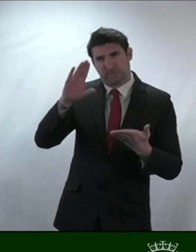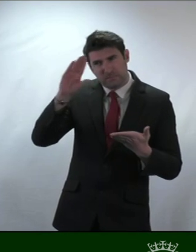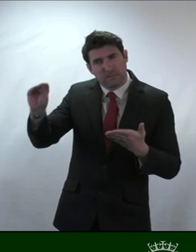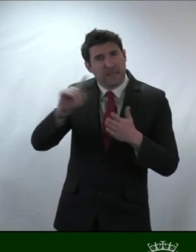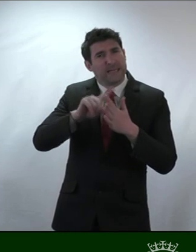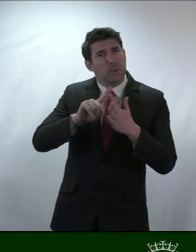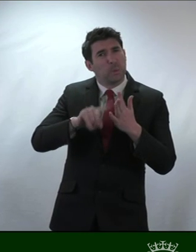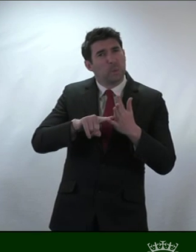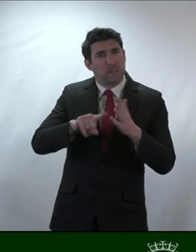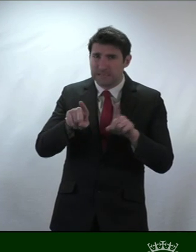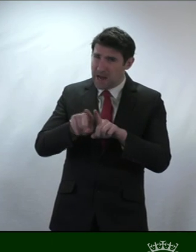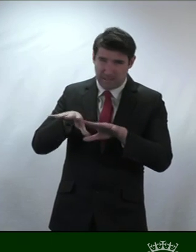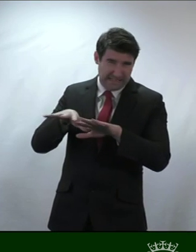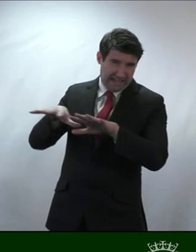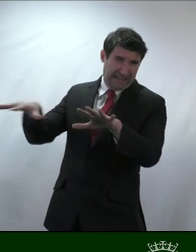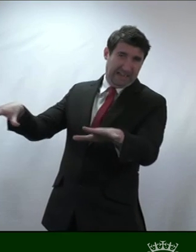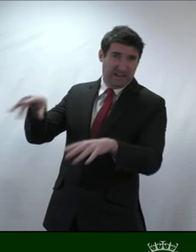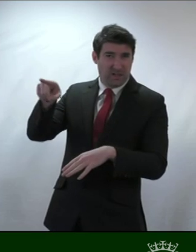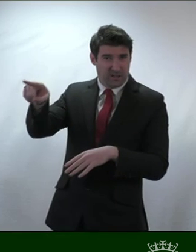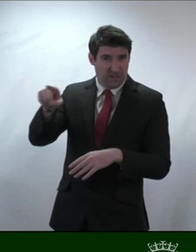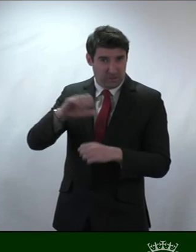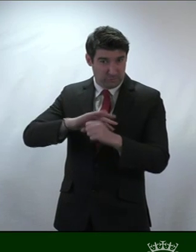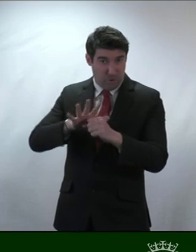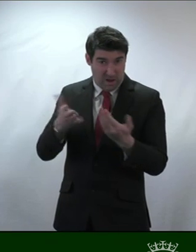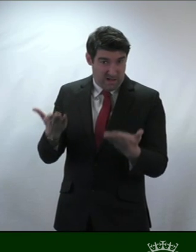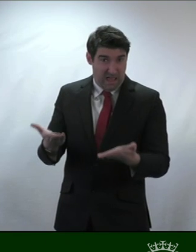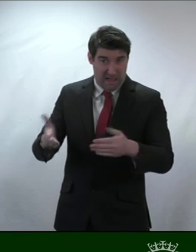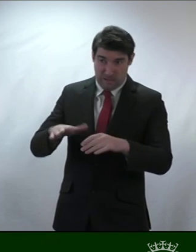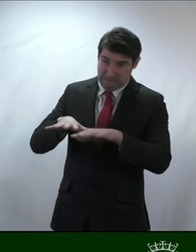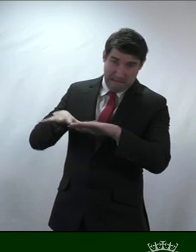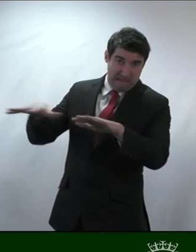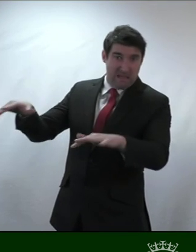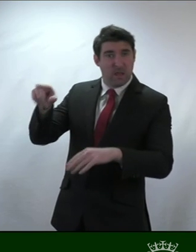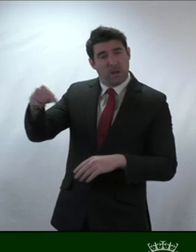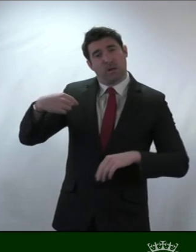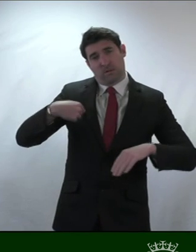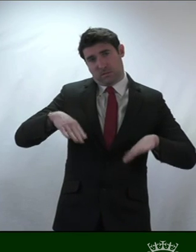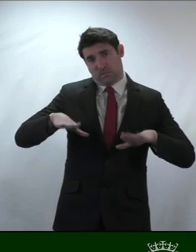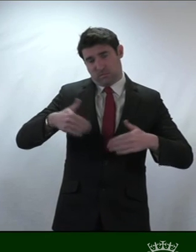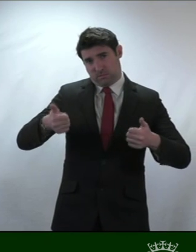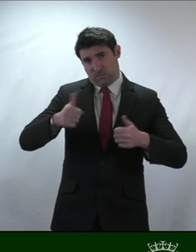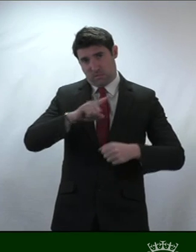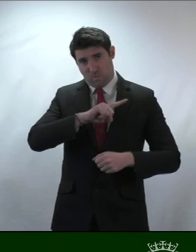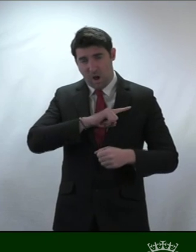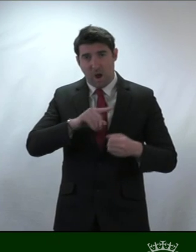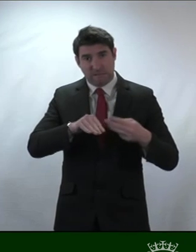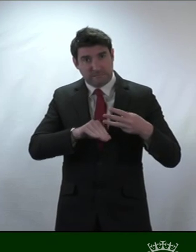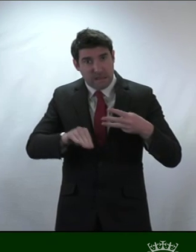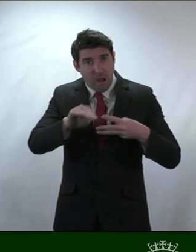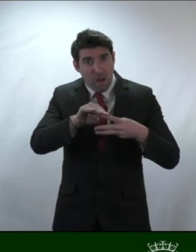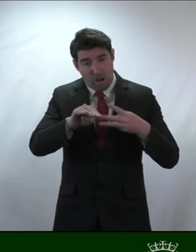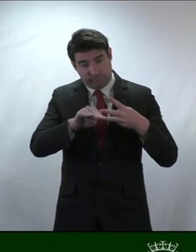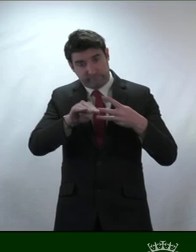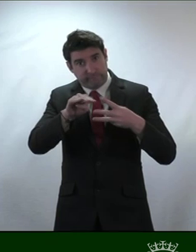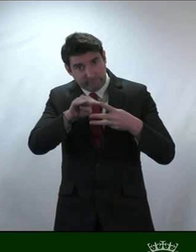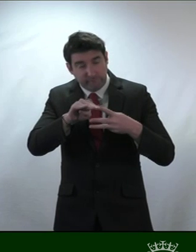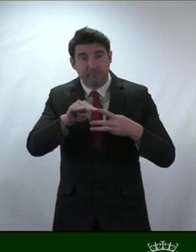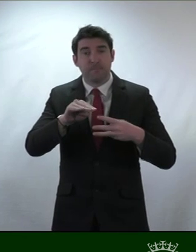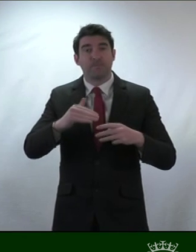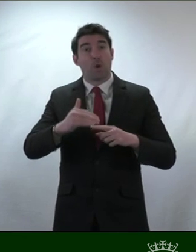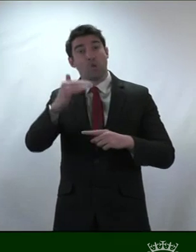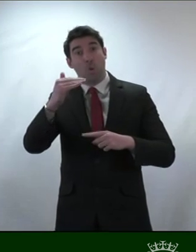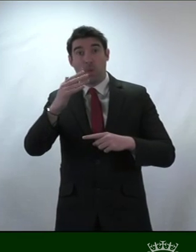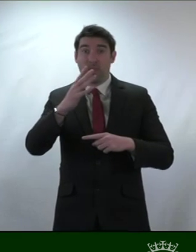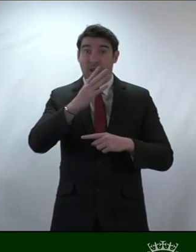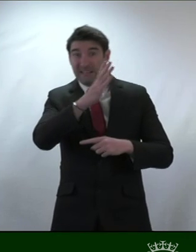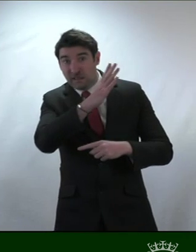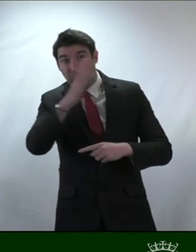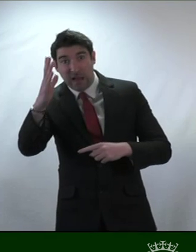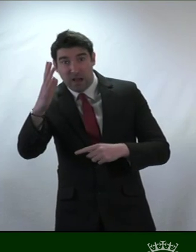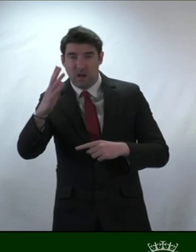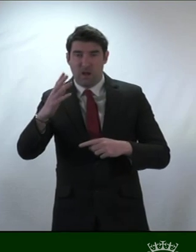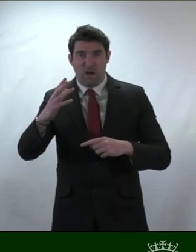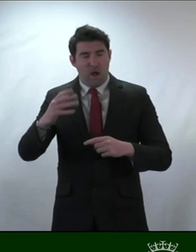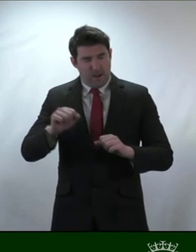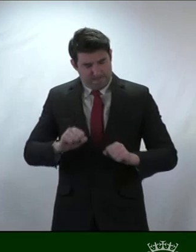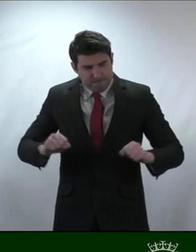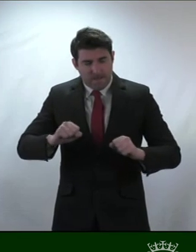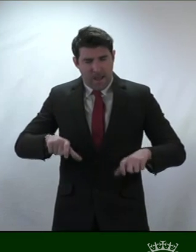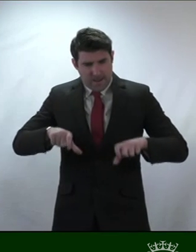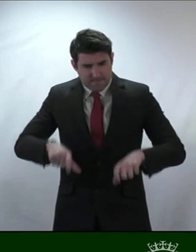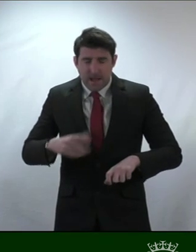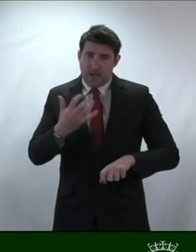Thanks to the tiering system that we have in place in large parts of the country, and thanks to the heroic efforts of the people of the north-west, the north-east and Yorkshire and the Humber, we are seeing those rates coming down.